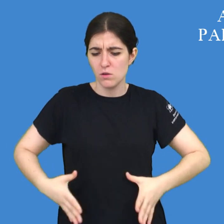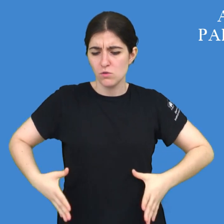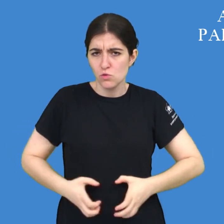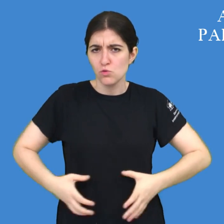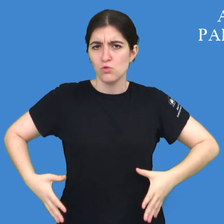reducir